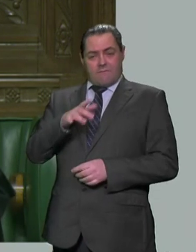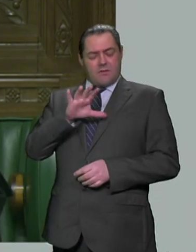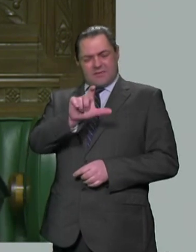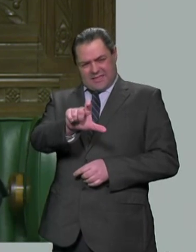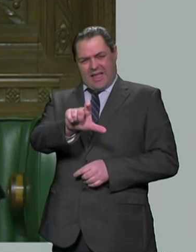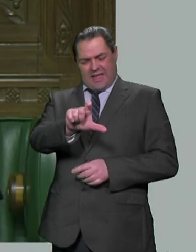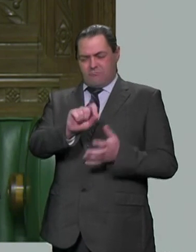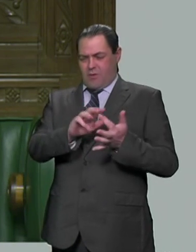rose—